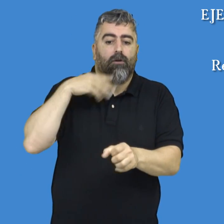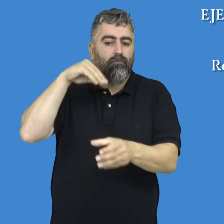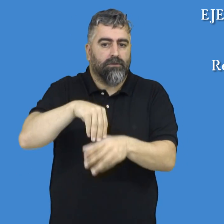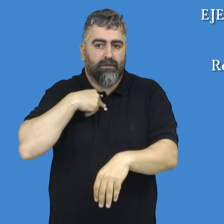dentro